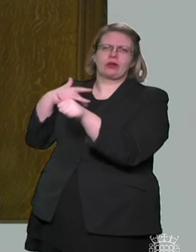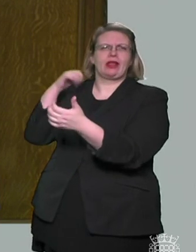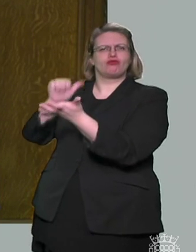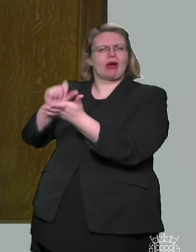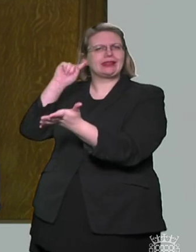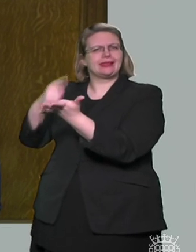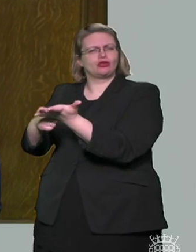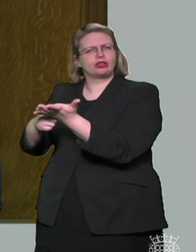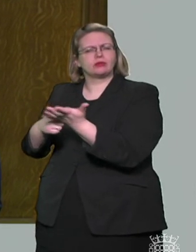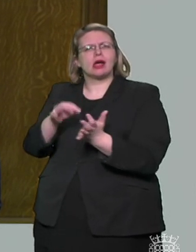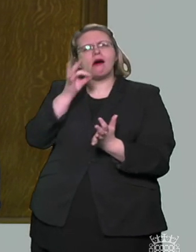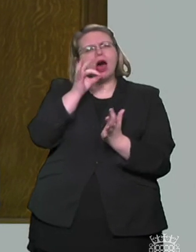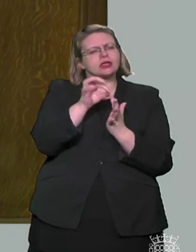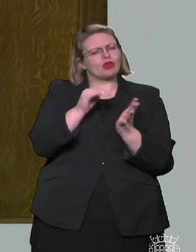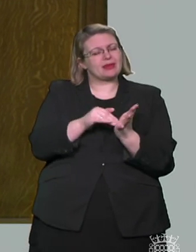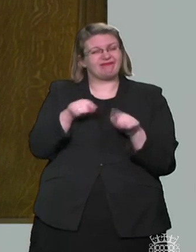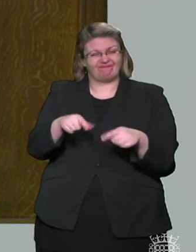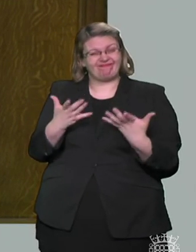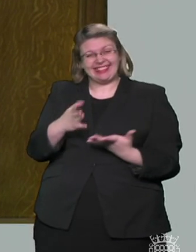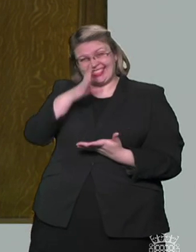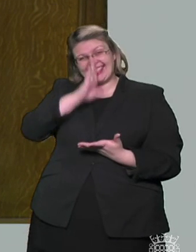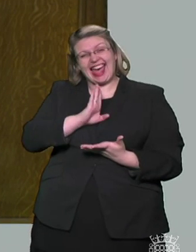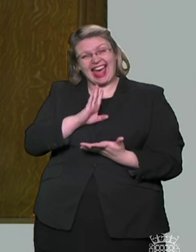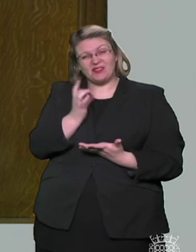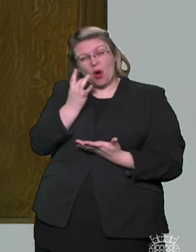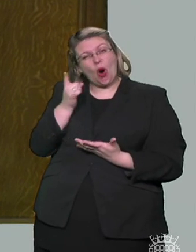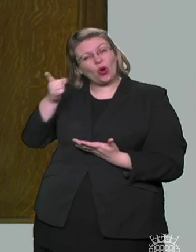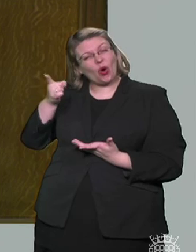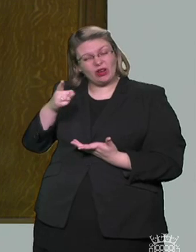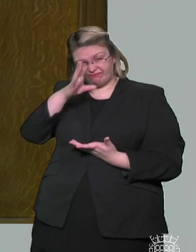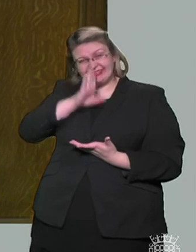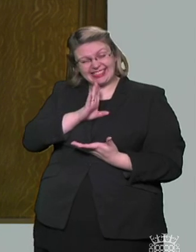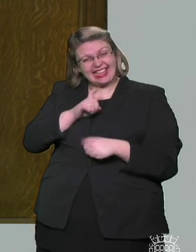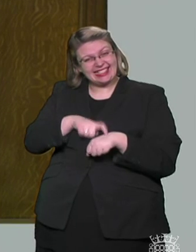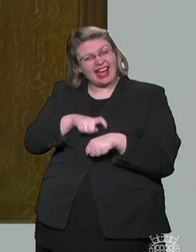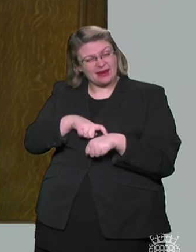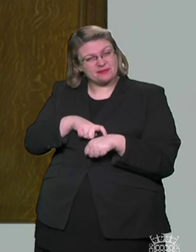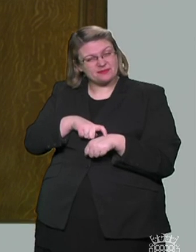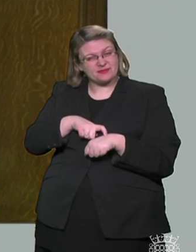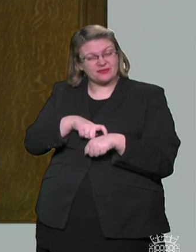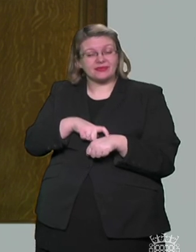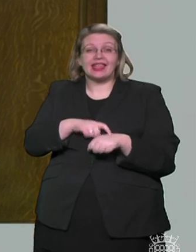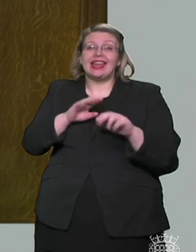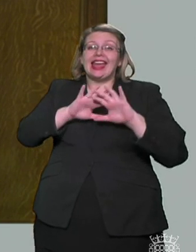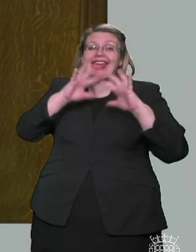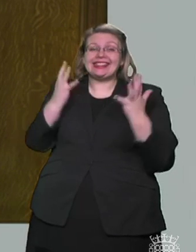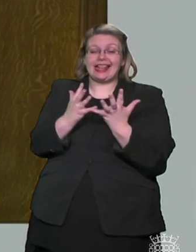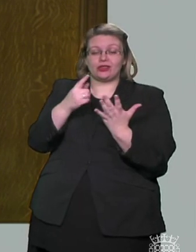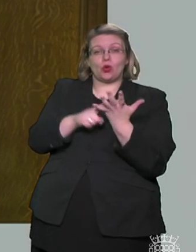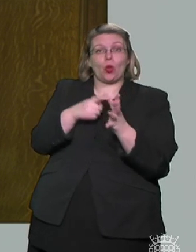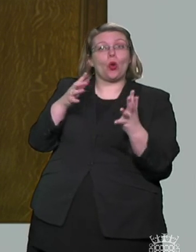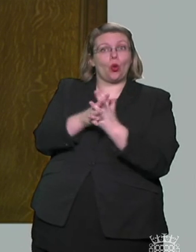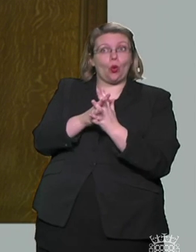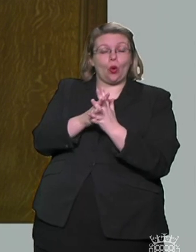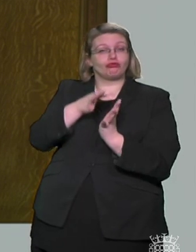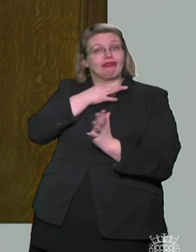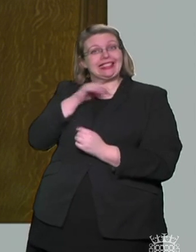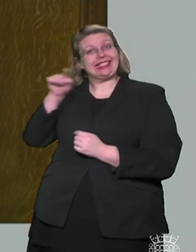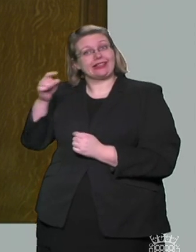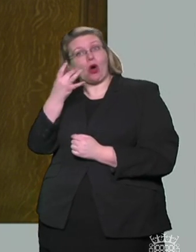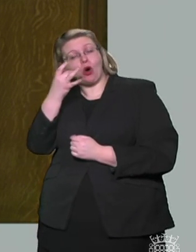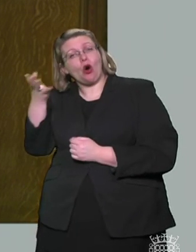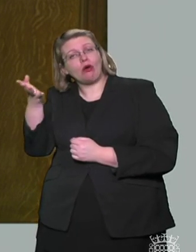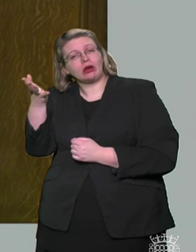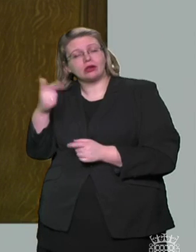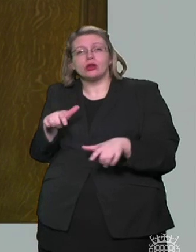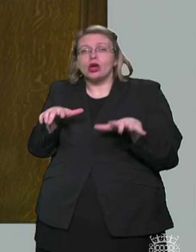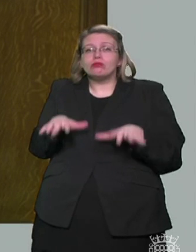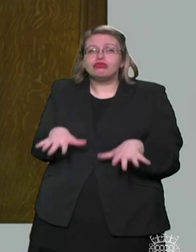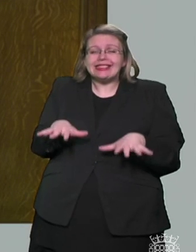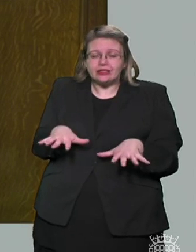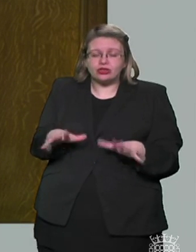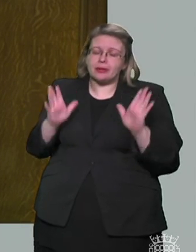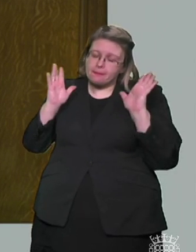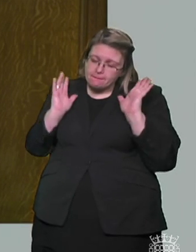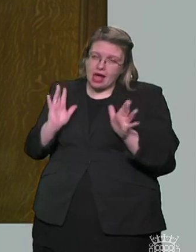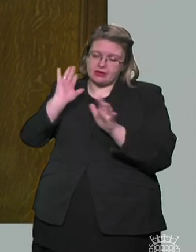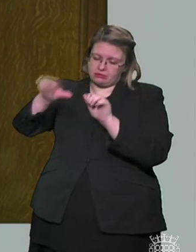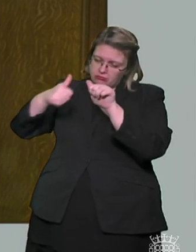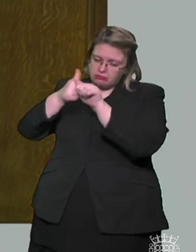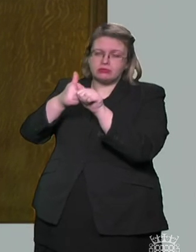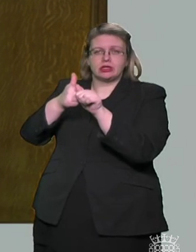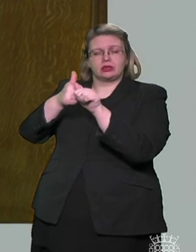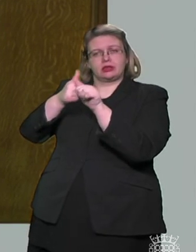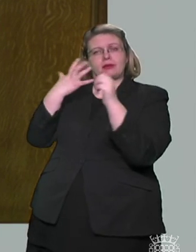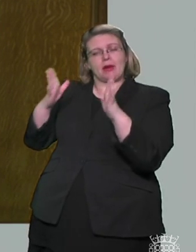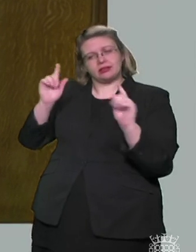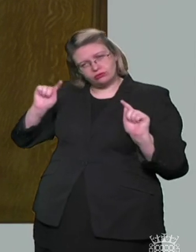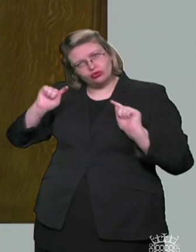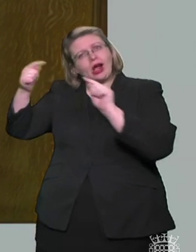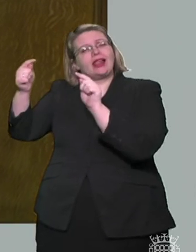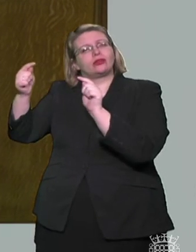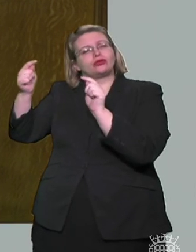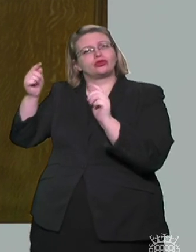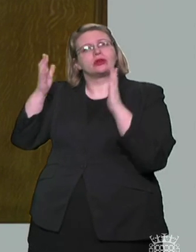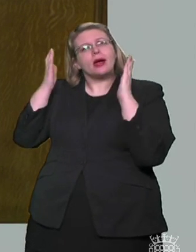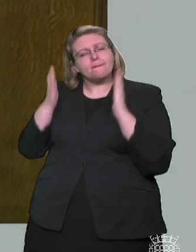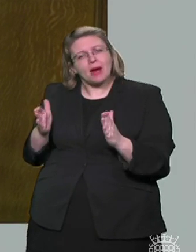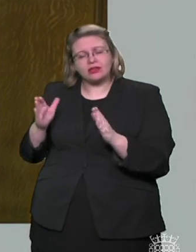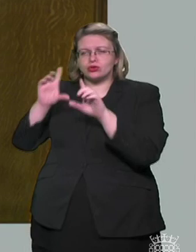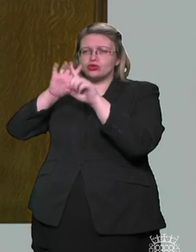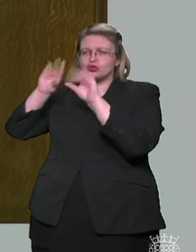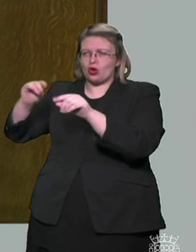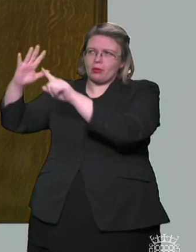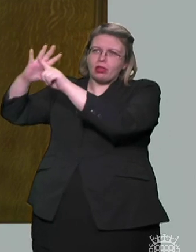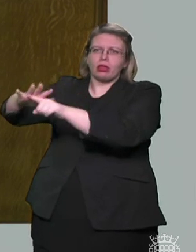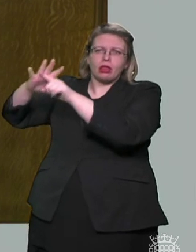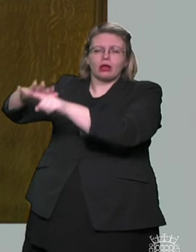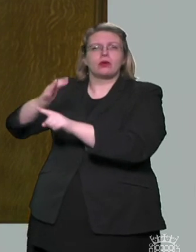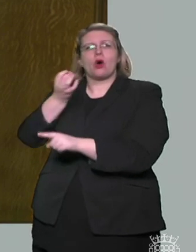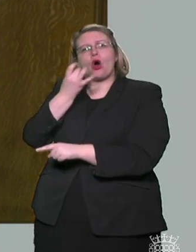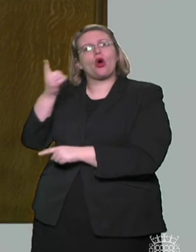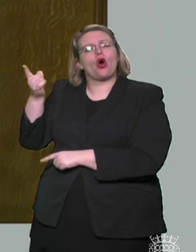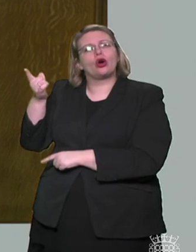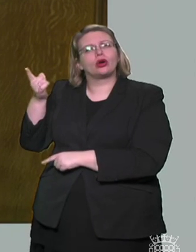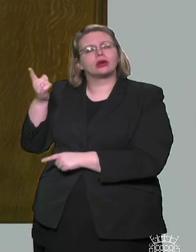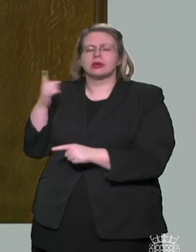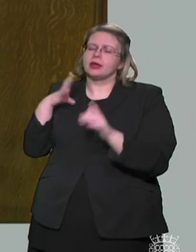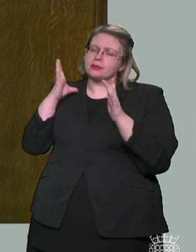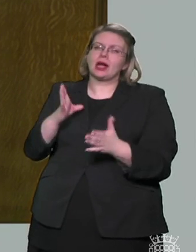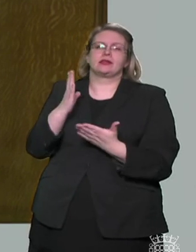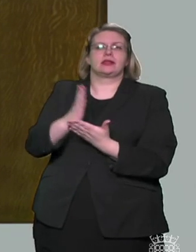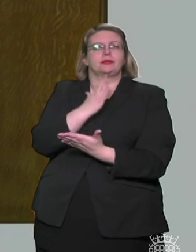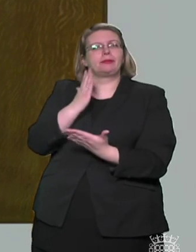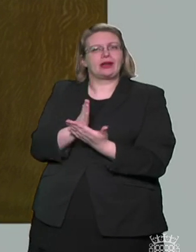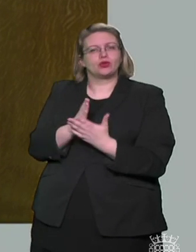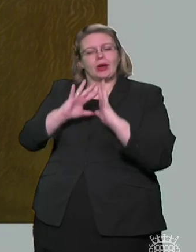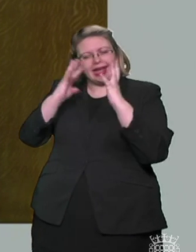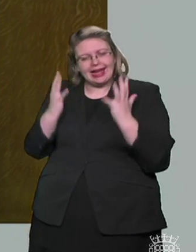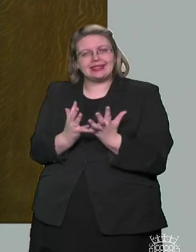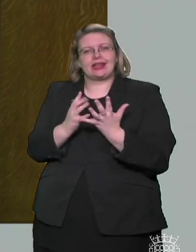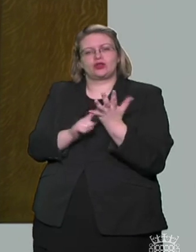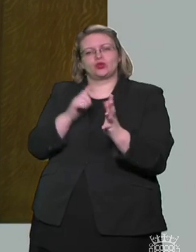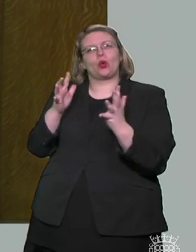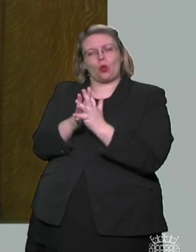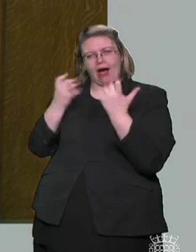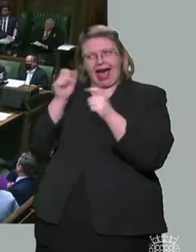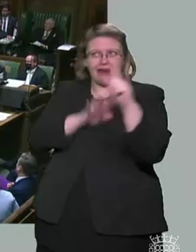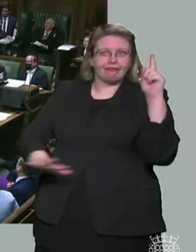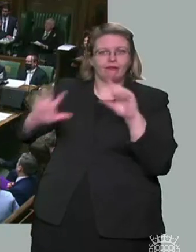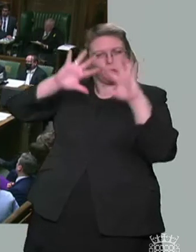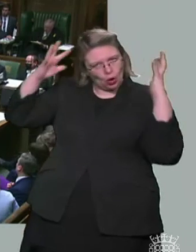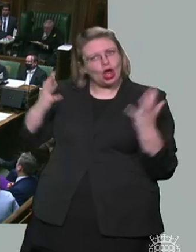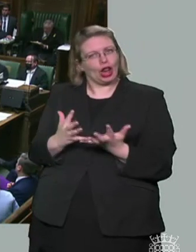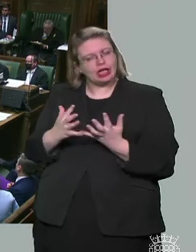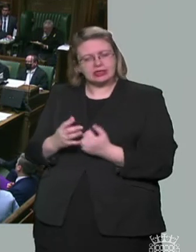Does he agree with me that, on this sad day for the people of Hong Kong and at a time when the international rule of law is under unprecedented challenge, it is for us here in Britain to stand up for what is right, to be resolute in the face of tyranny and to make sure that the international rules-based order is defended at every opportunity?